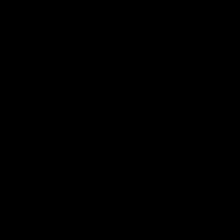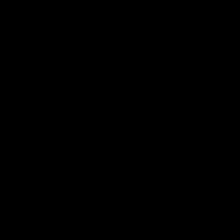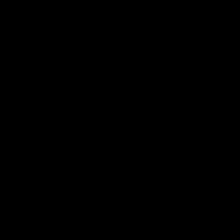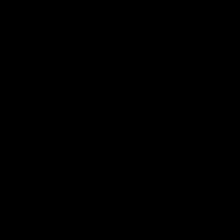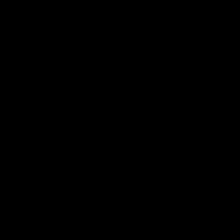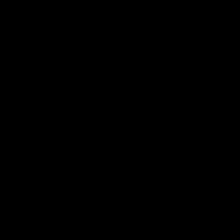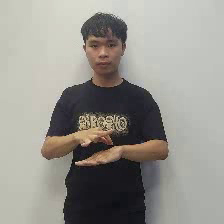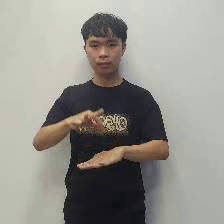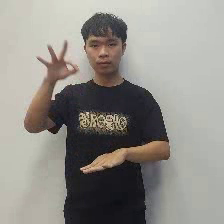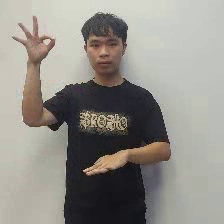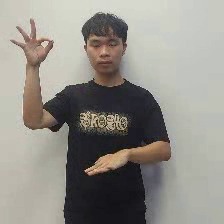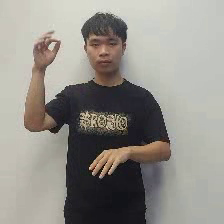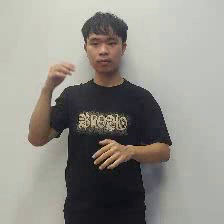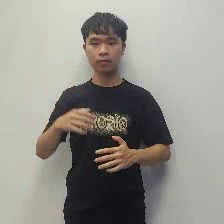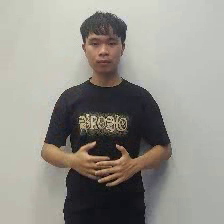Trưa